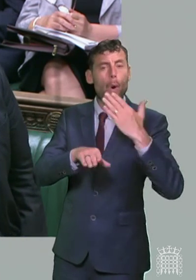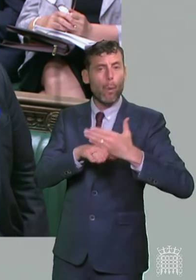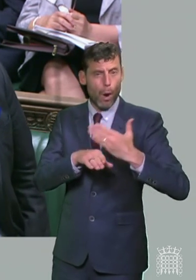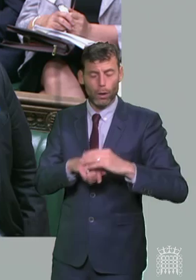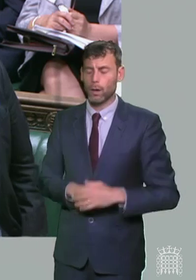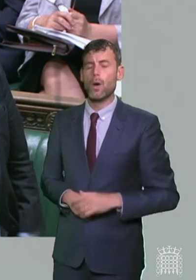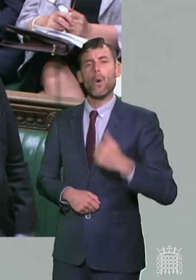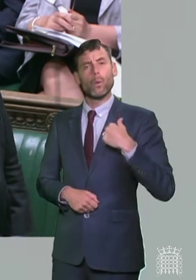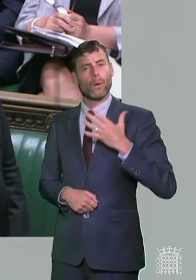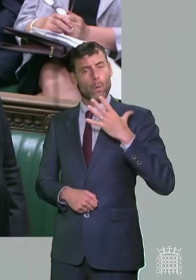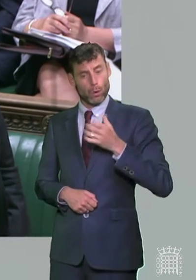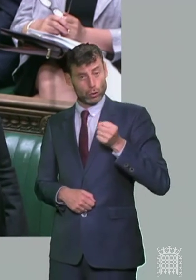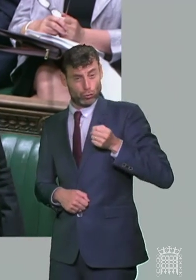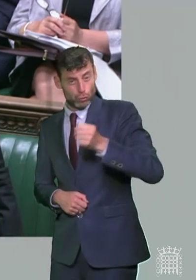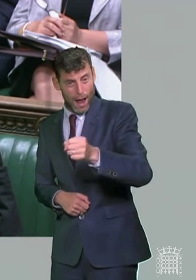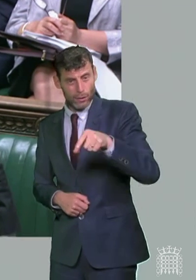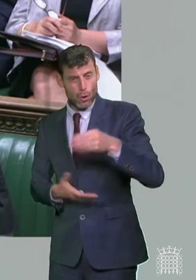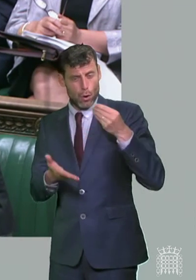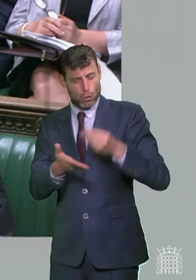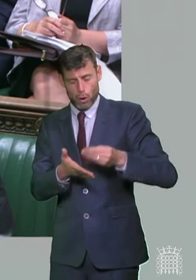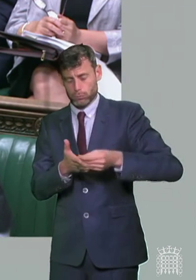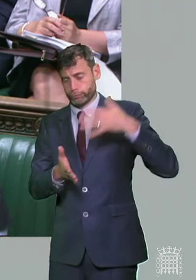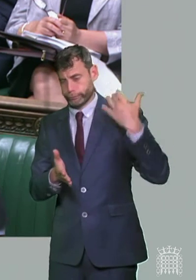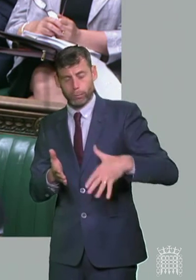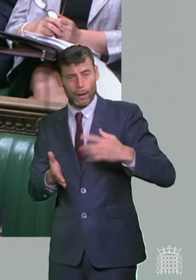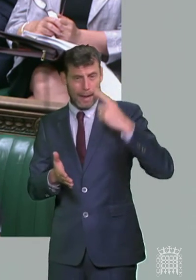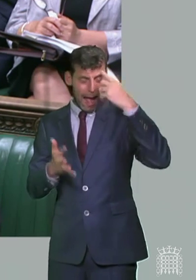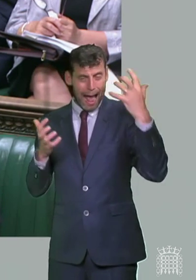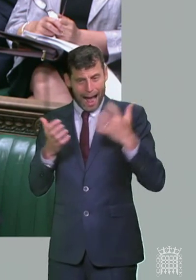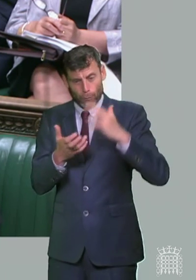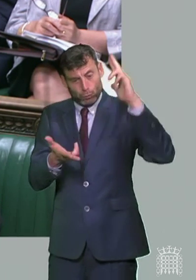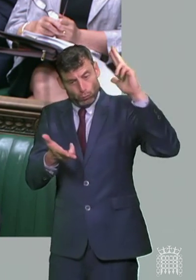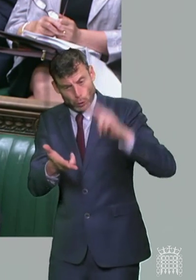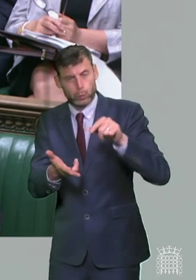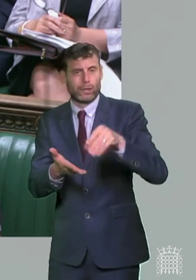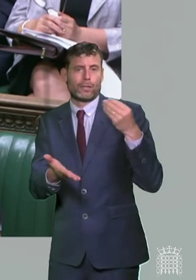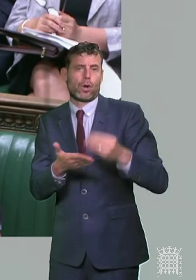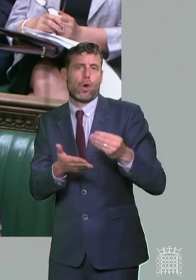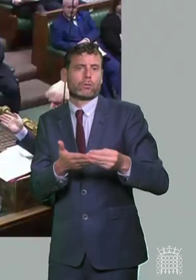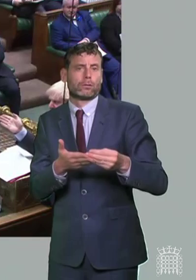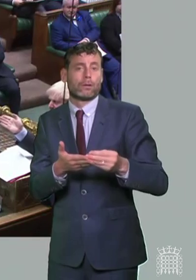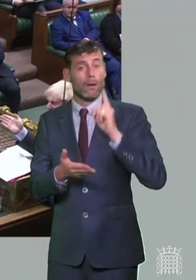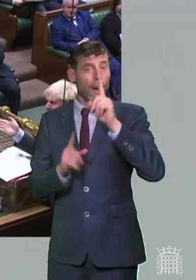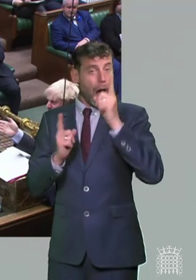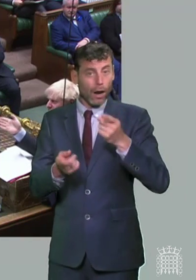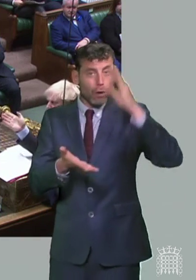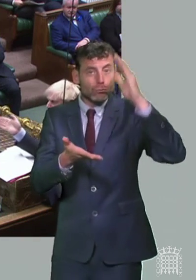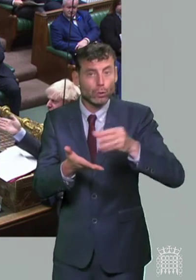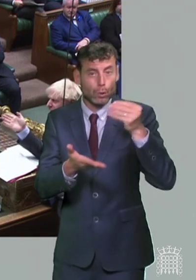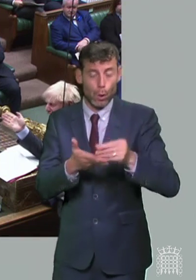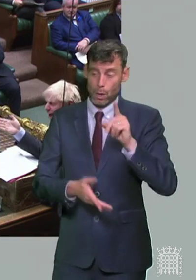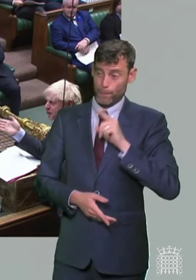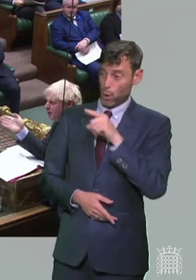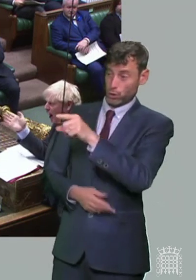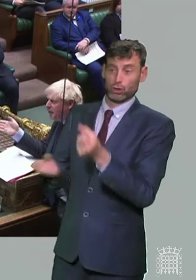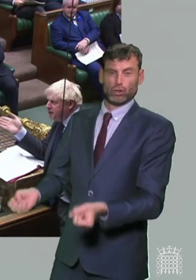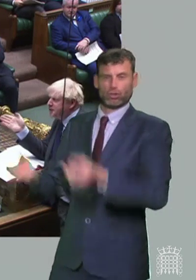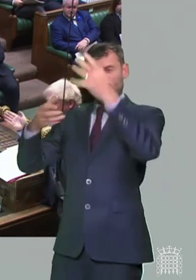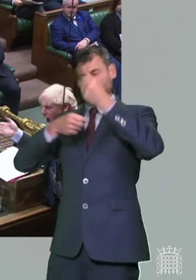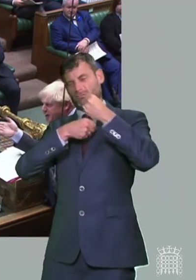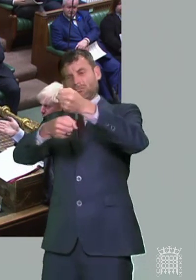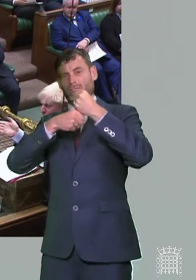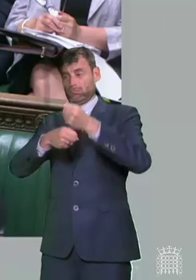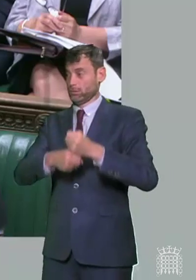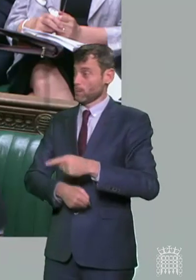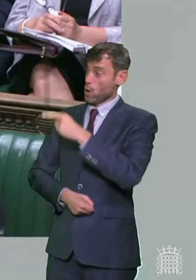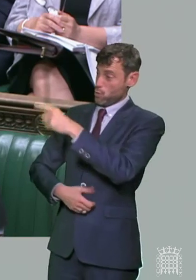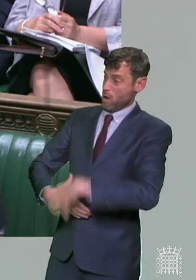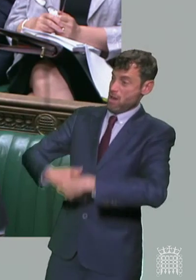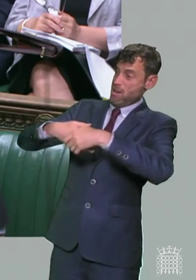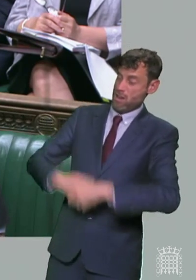We are doing that while they are out on the picket line, literally holding hands with Arthur Scargill.